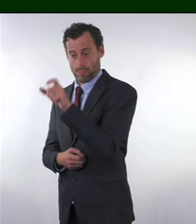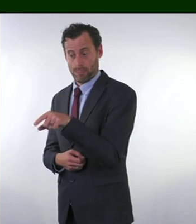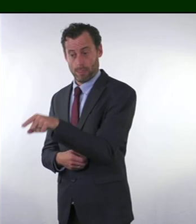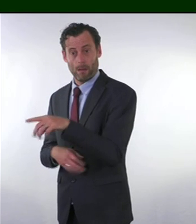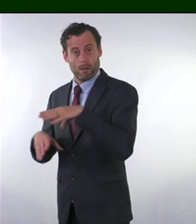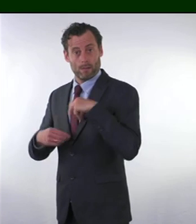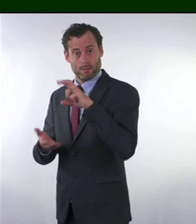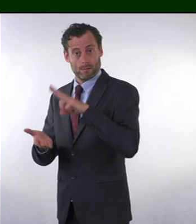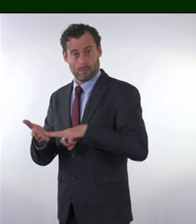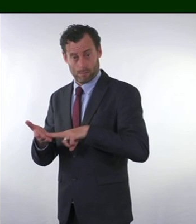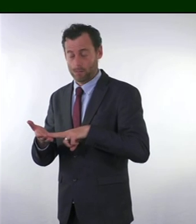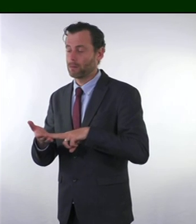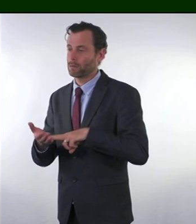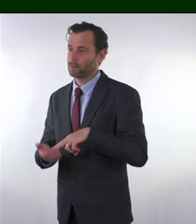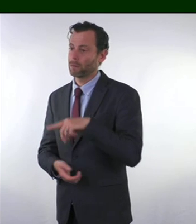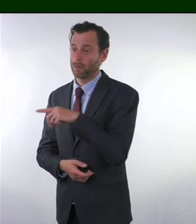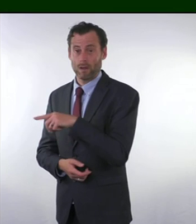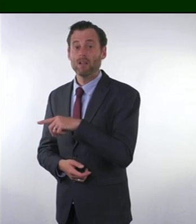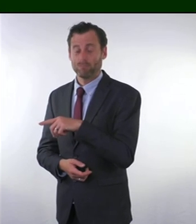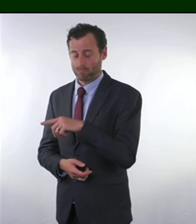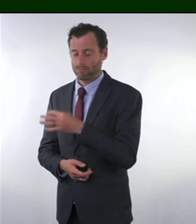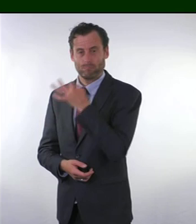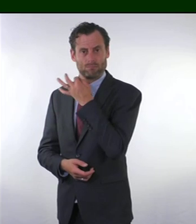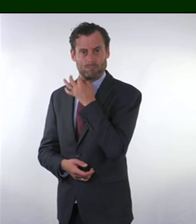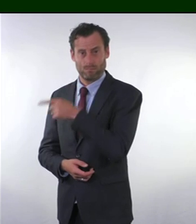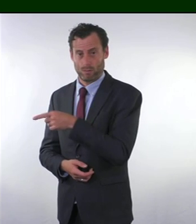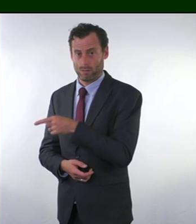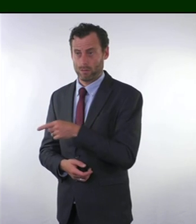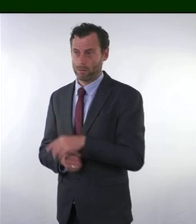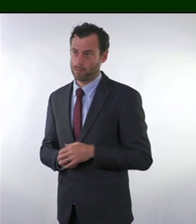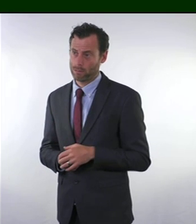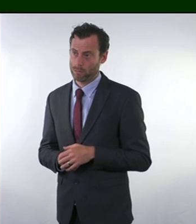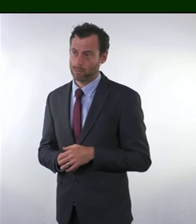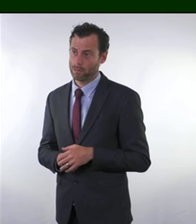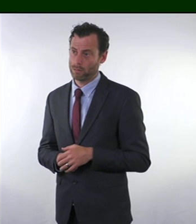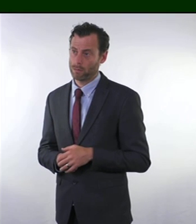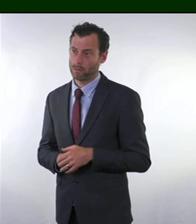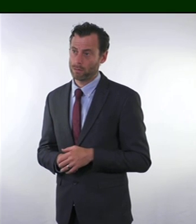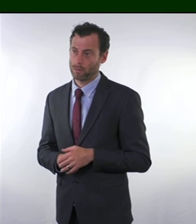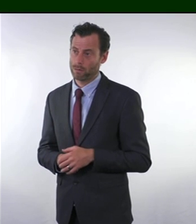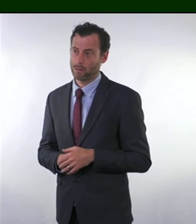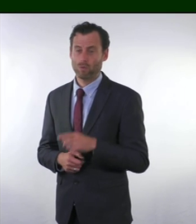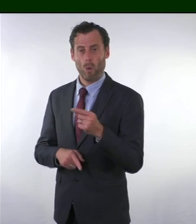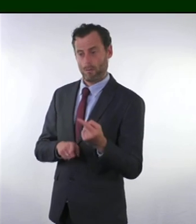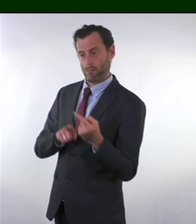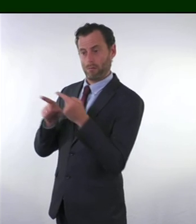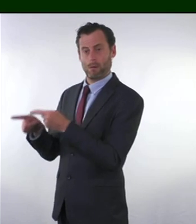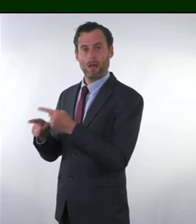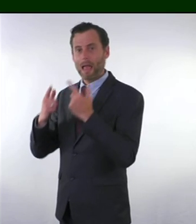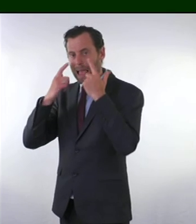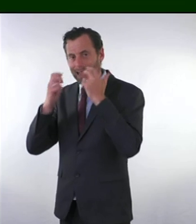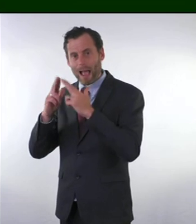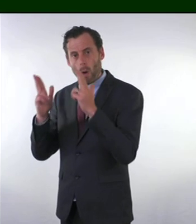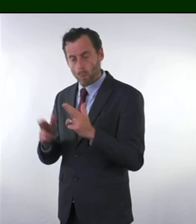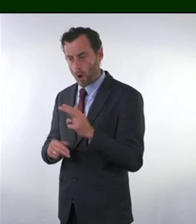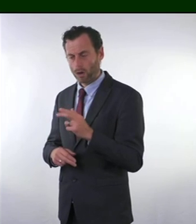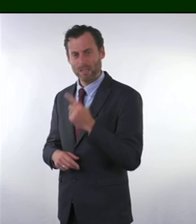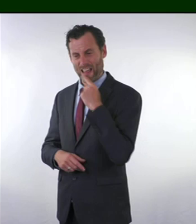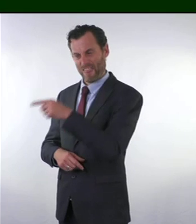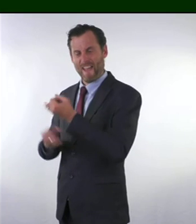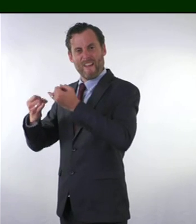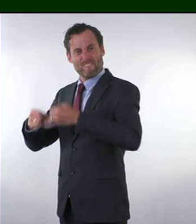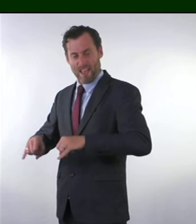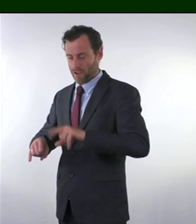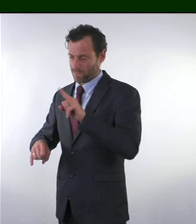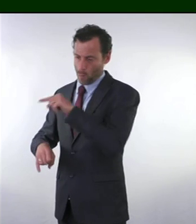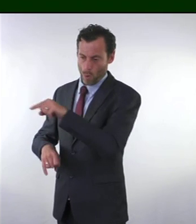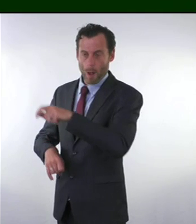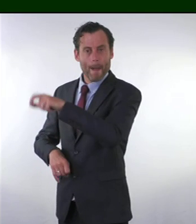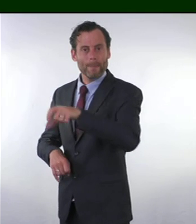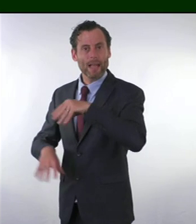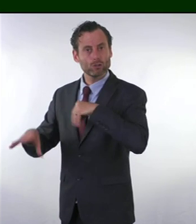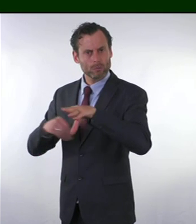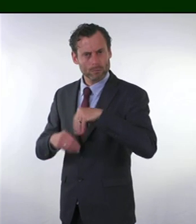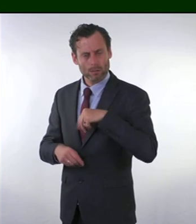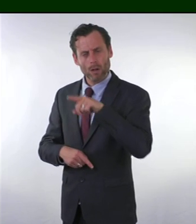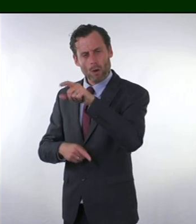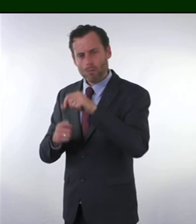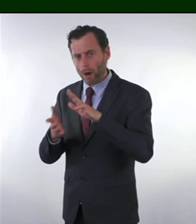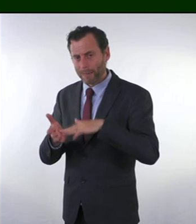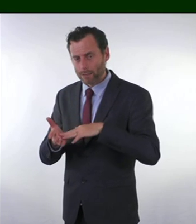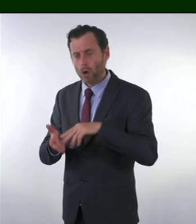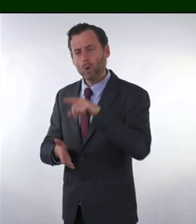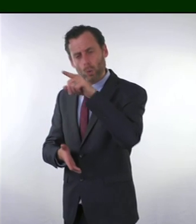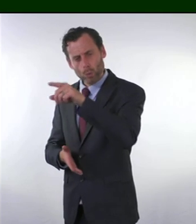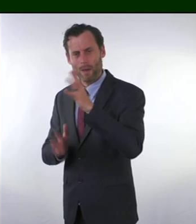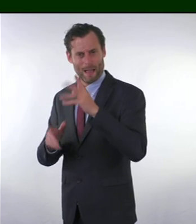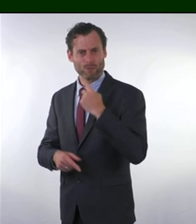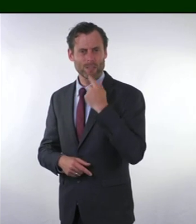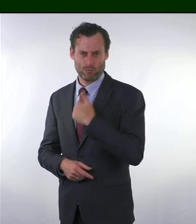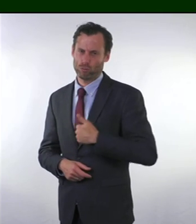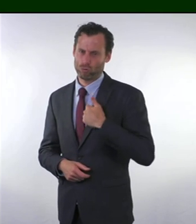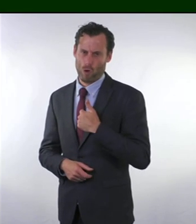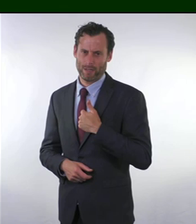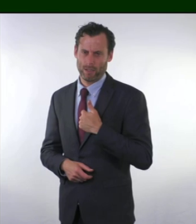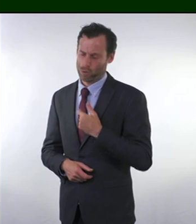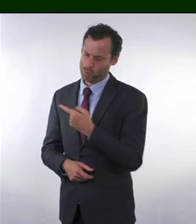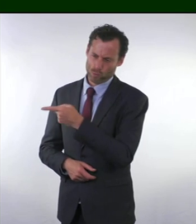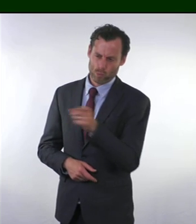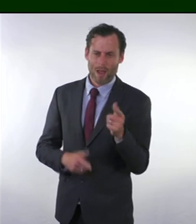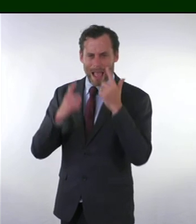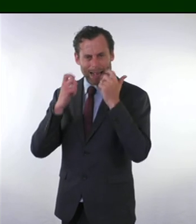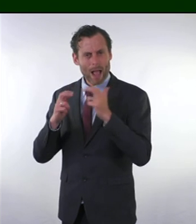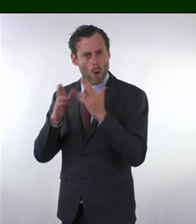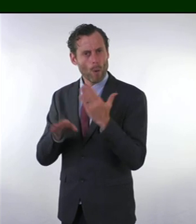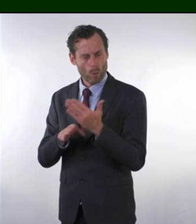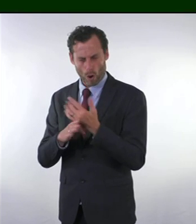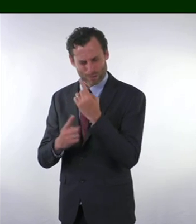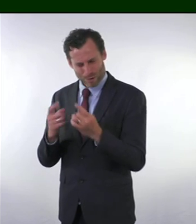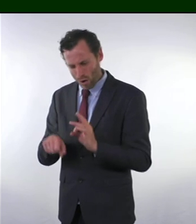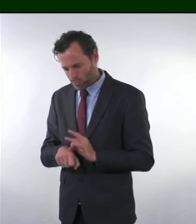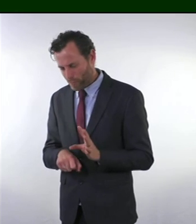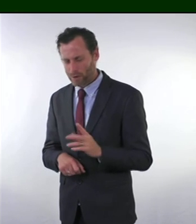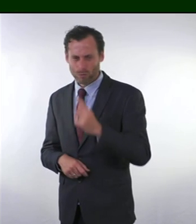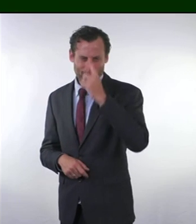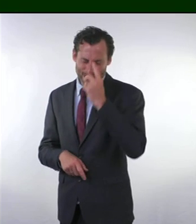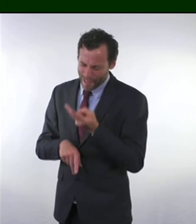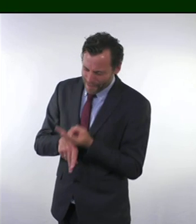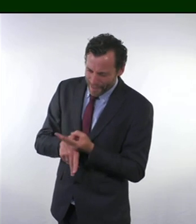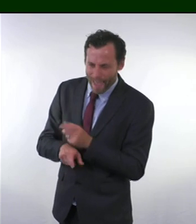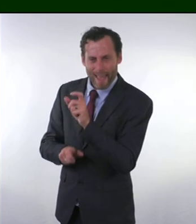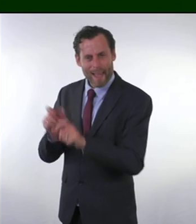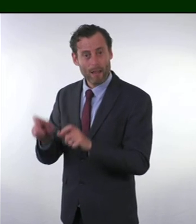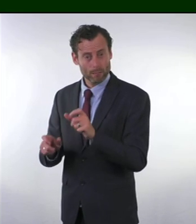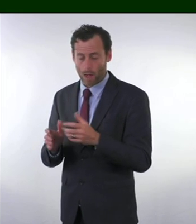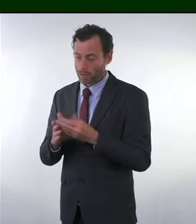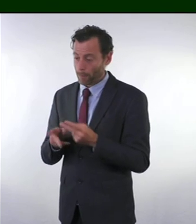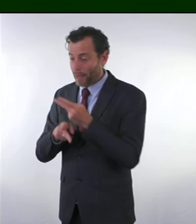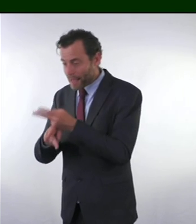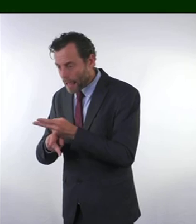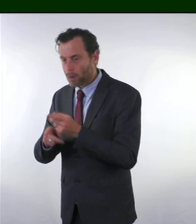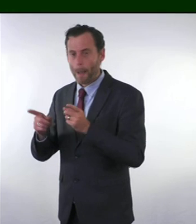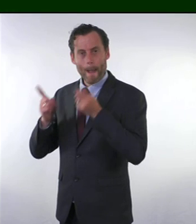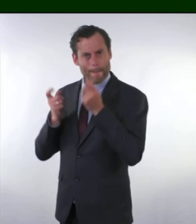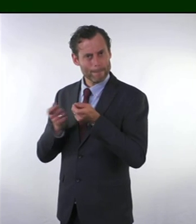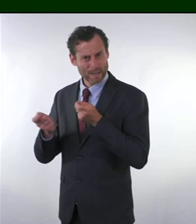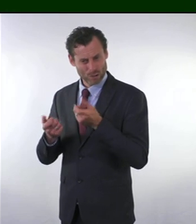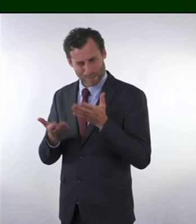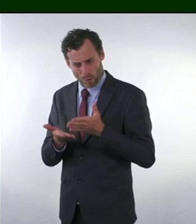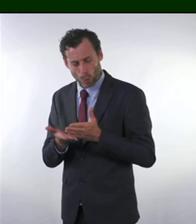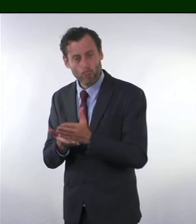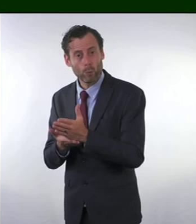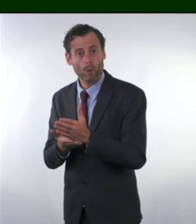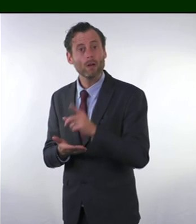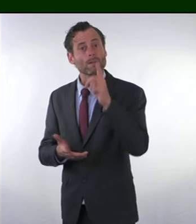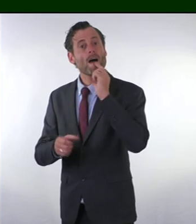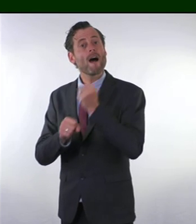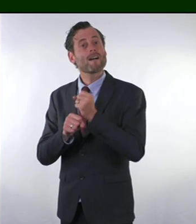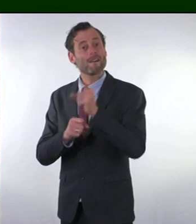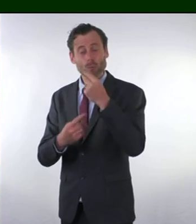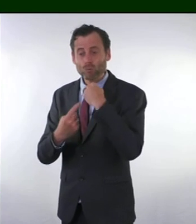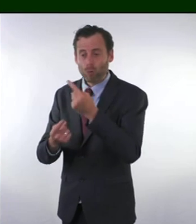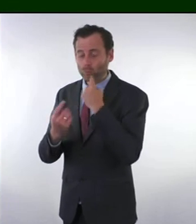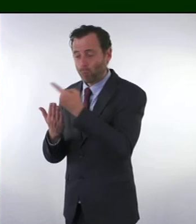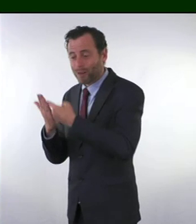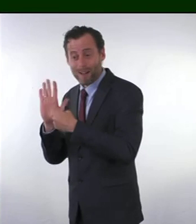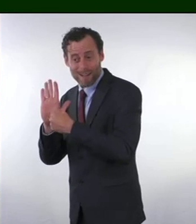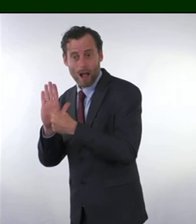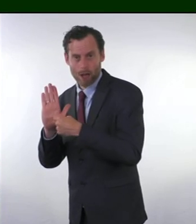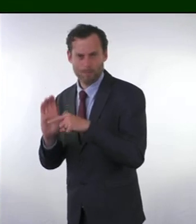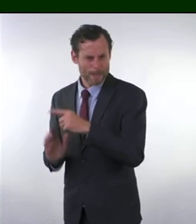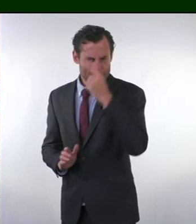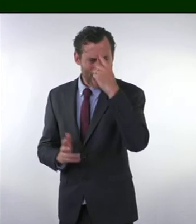The procedure that the owner was obliged to follow was this Government’s, so rather than pointing the finger at care workers for his failures, will the Prime Minister do the right thing, apologise and pay tribute to the professionalism of the care home owners, managers and staff in Bedford, who went above and beyond this Government’s guidelines in order to save lives?